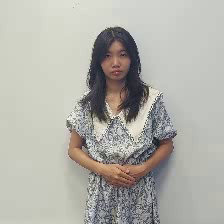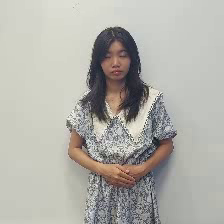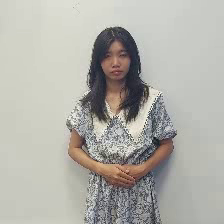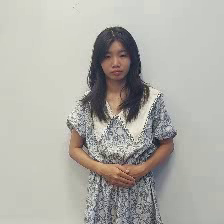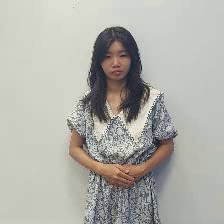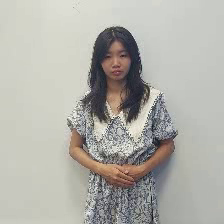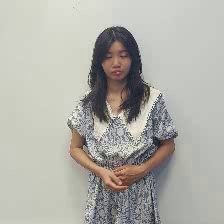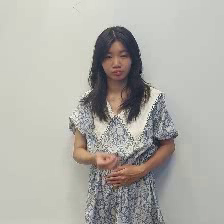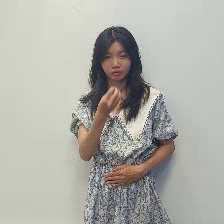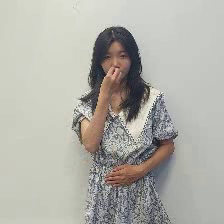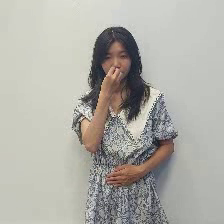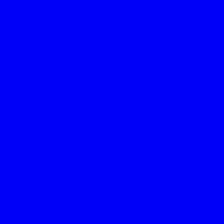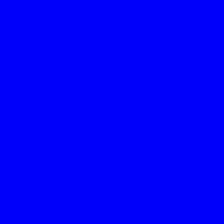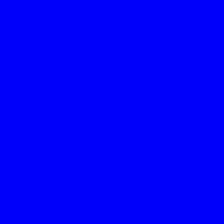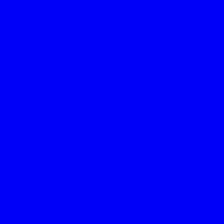Ăn